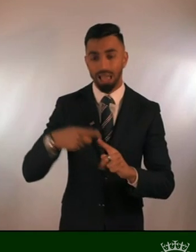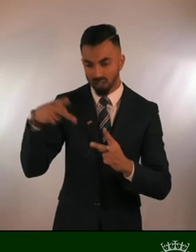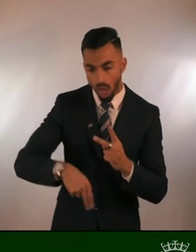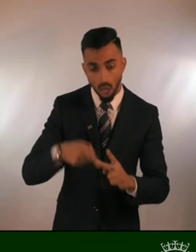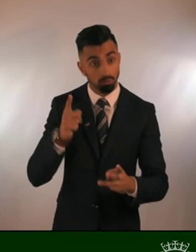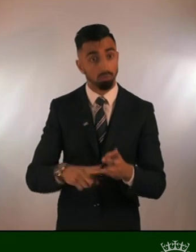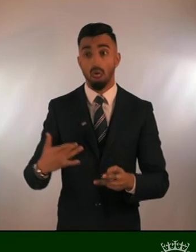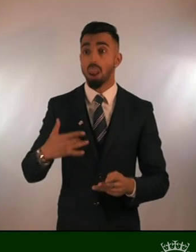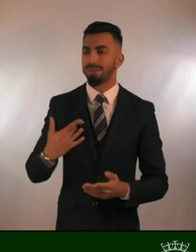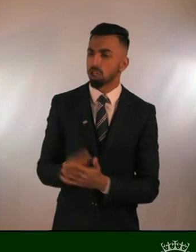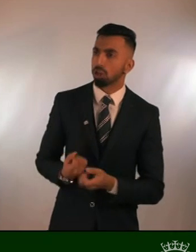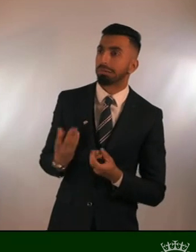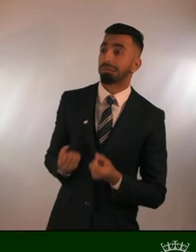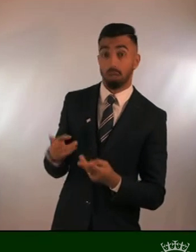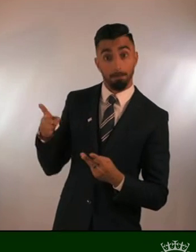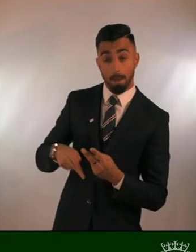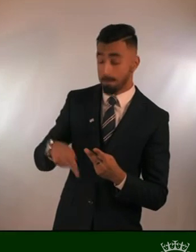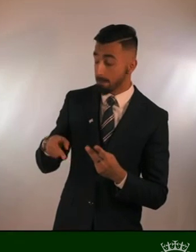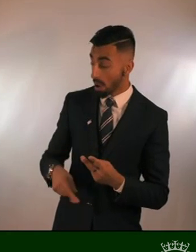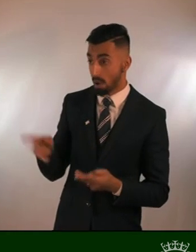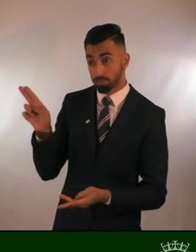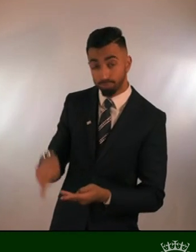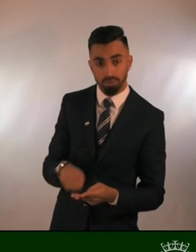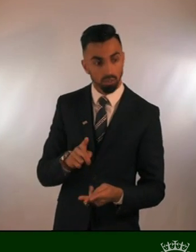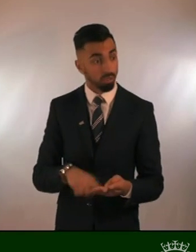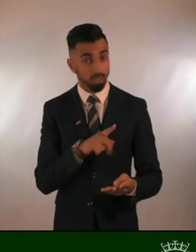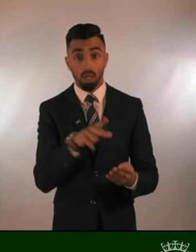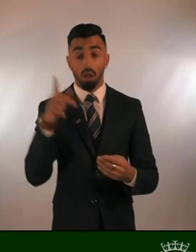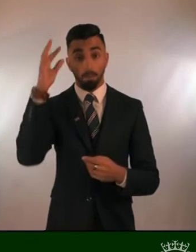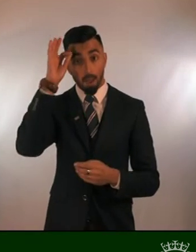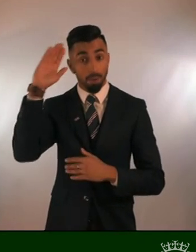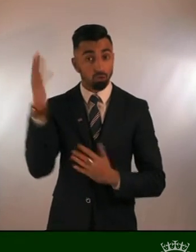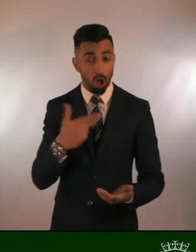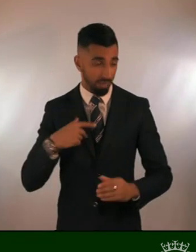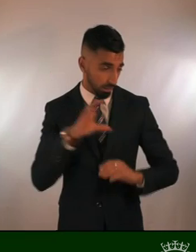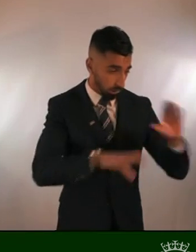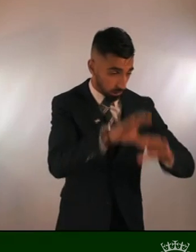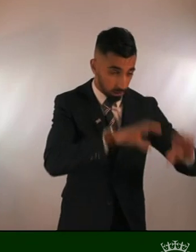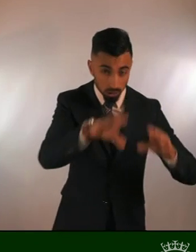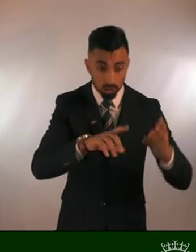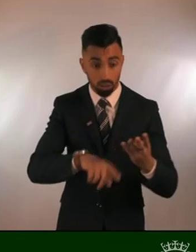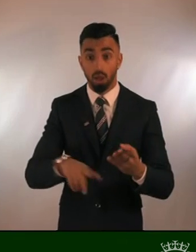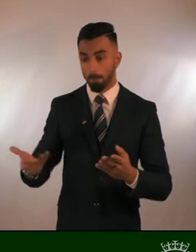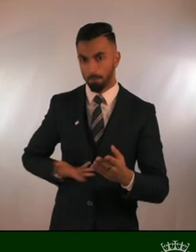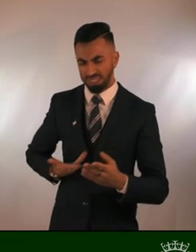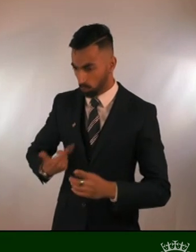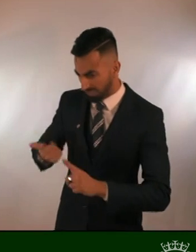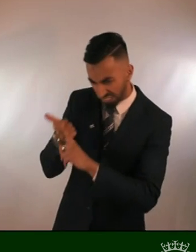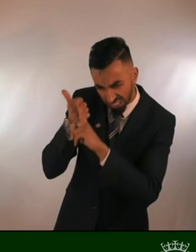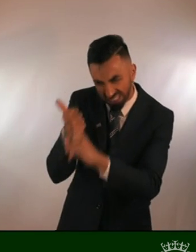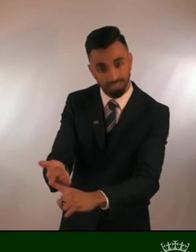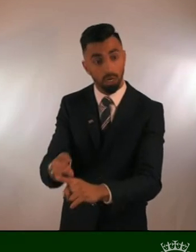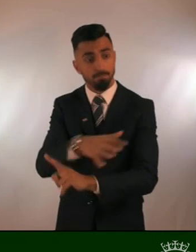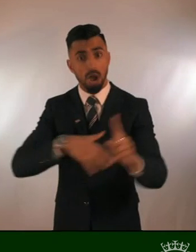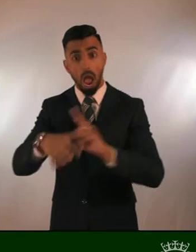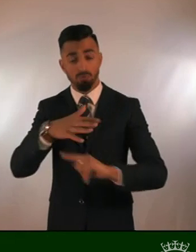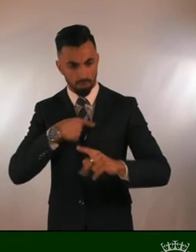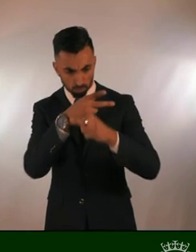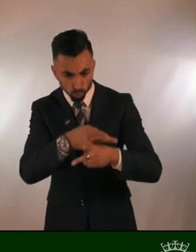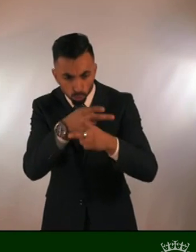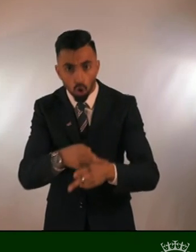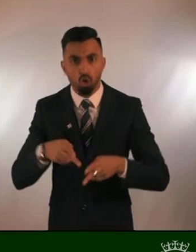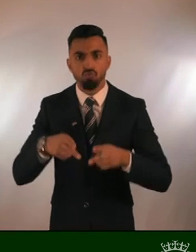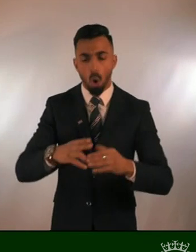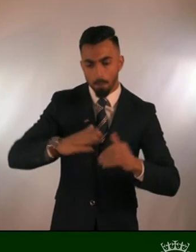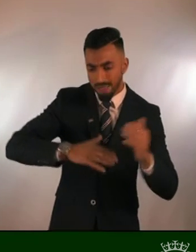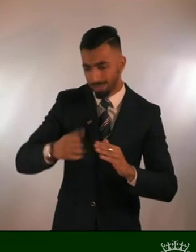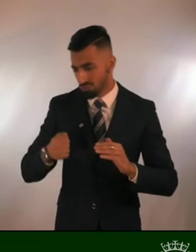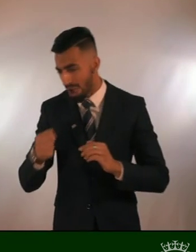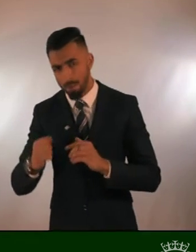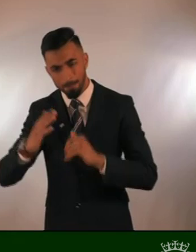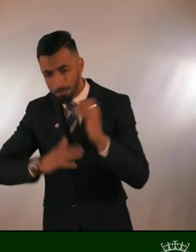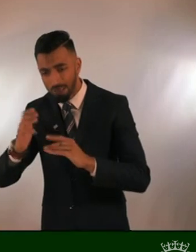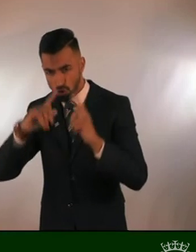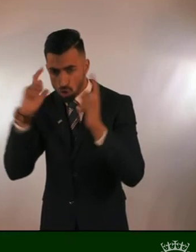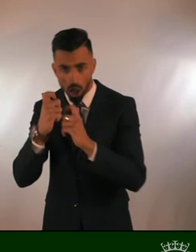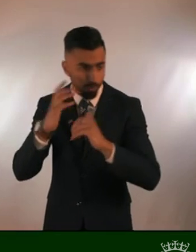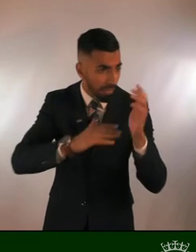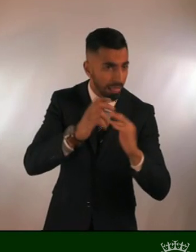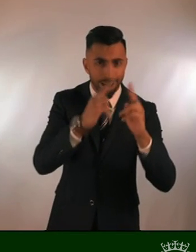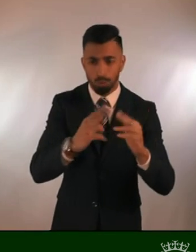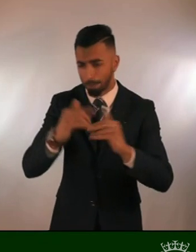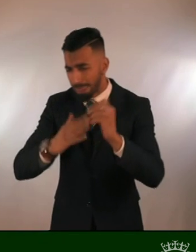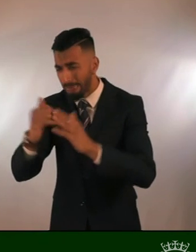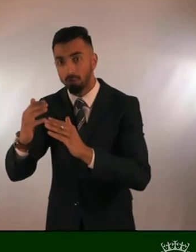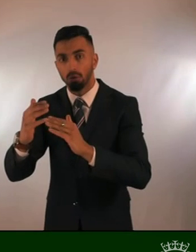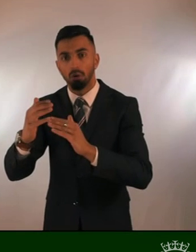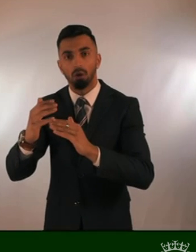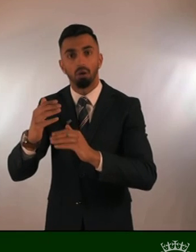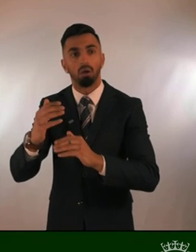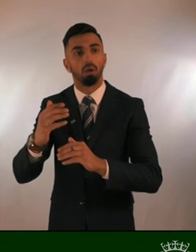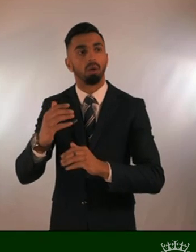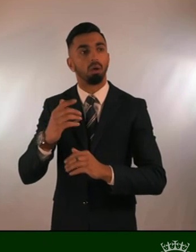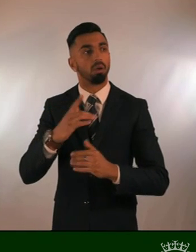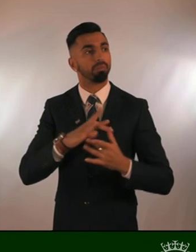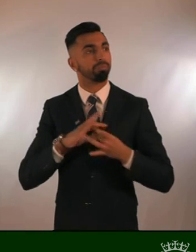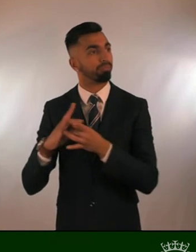low, investing in our NHS, investing in our public services, investing in ideas, backing business, protecting our environment, building roads, building railways, building colleges, building houses and building our Union.